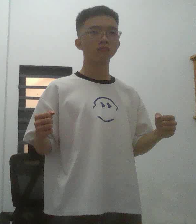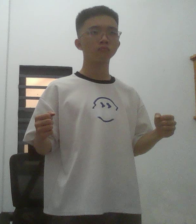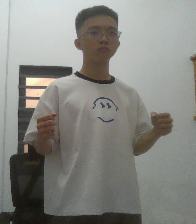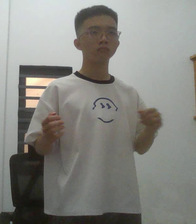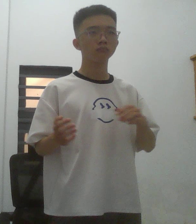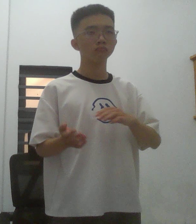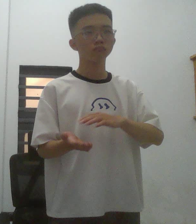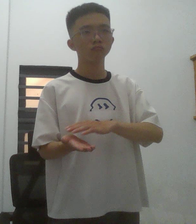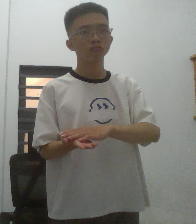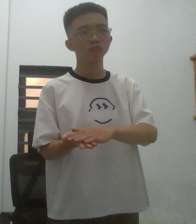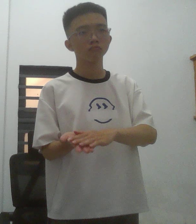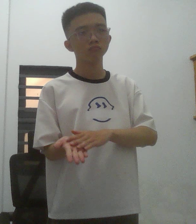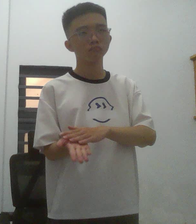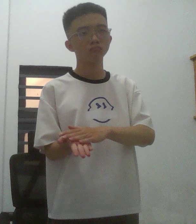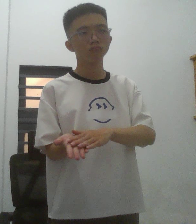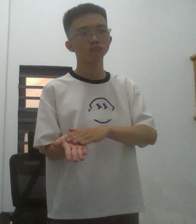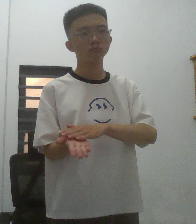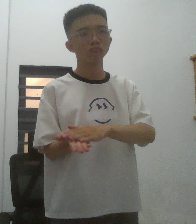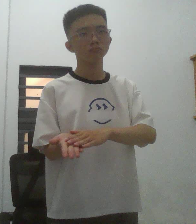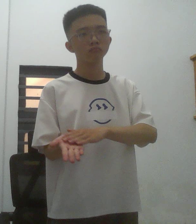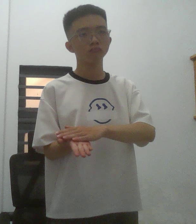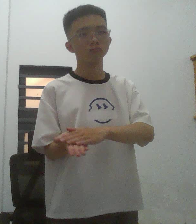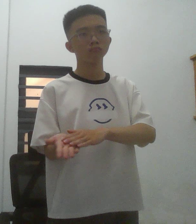xin loi